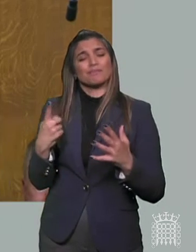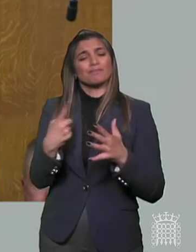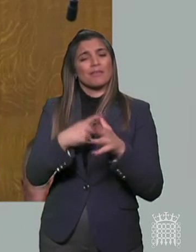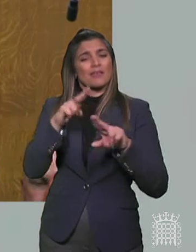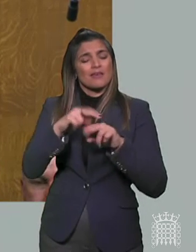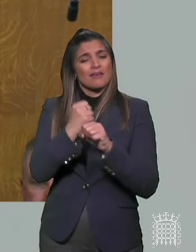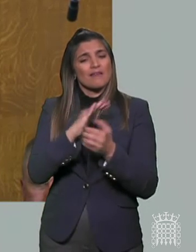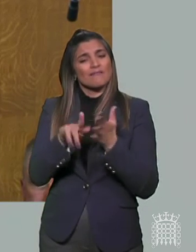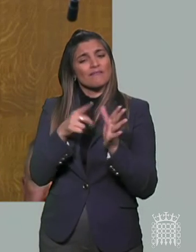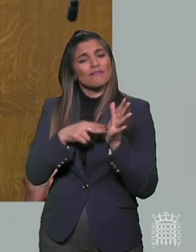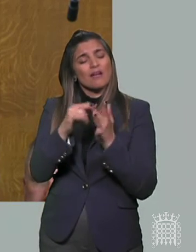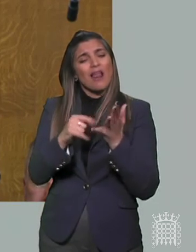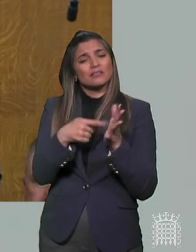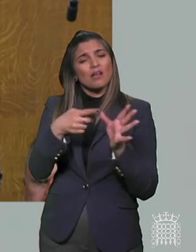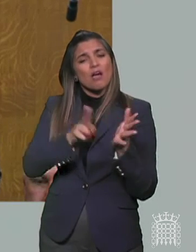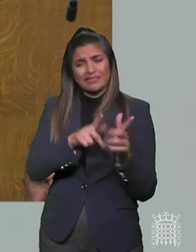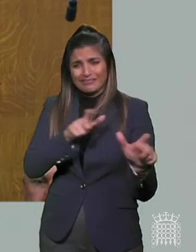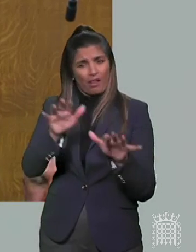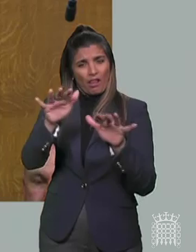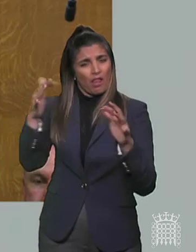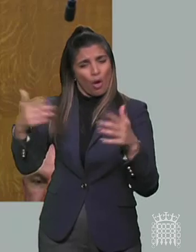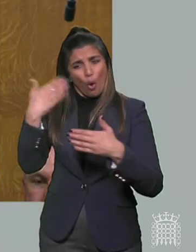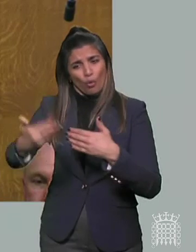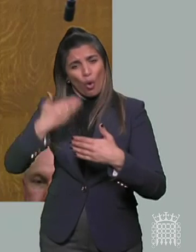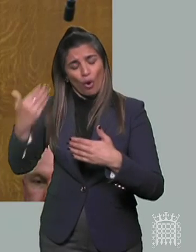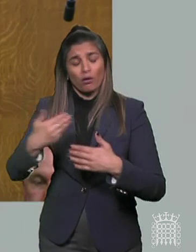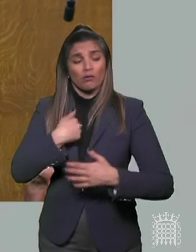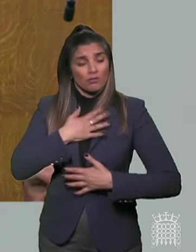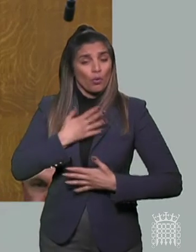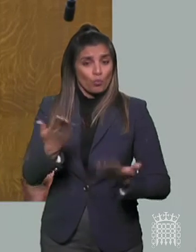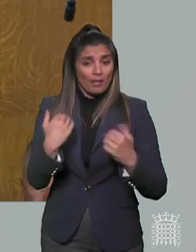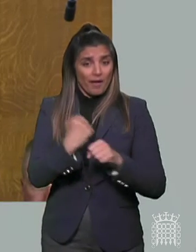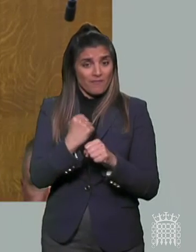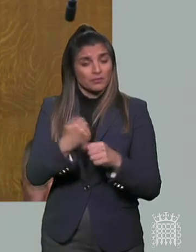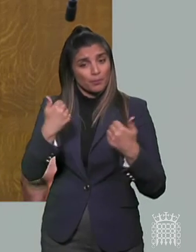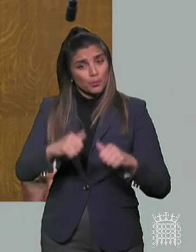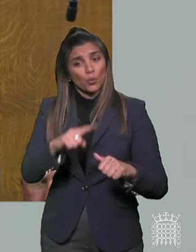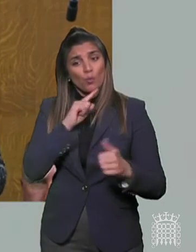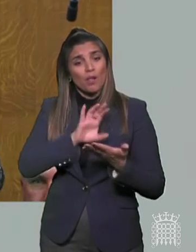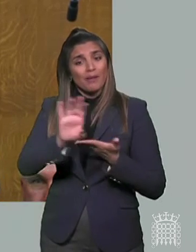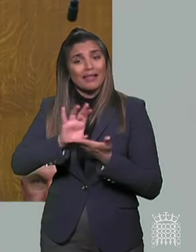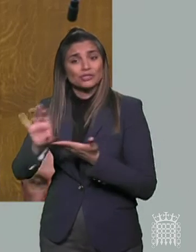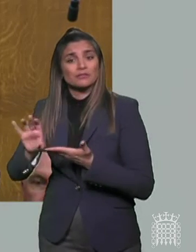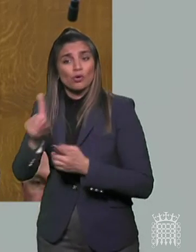I welcome the fact that, later this month, the UK Government are hosting a pledging conference for that crisis.